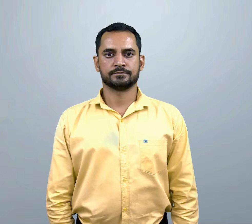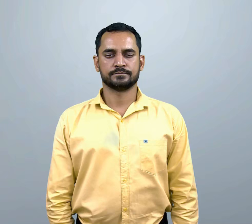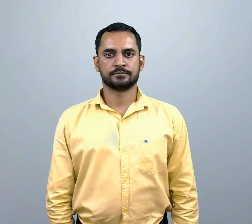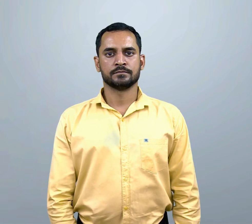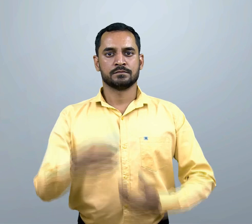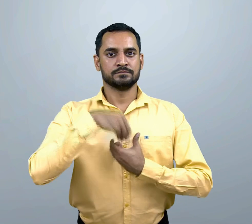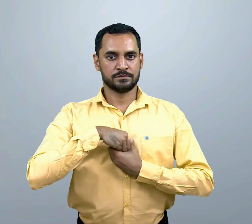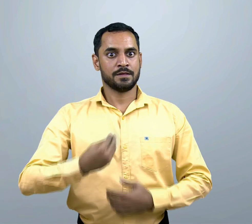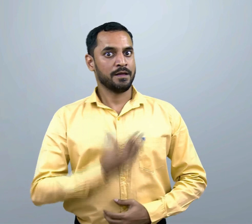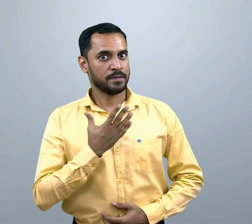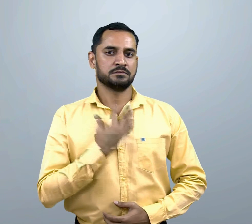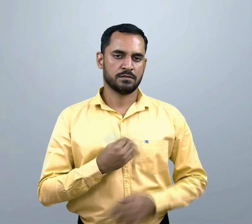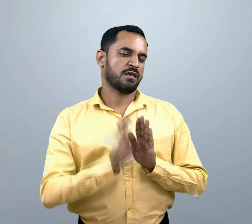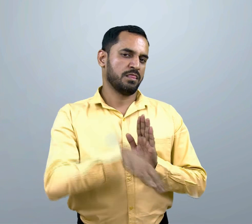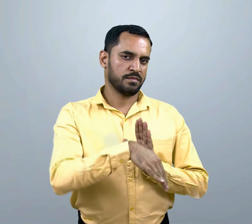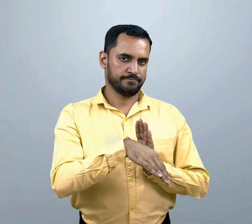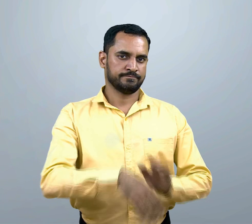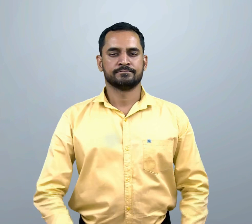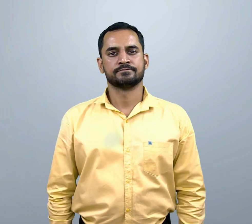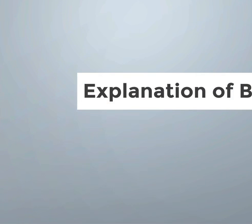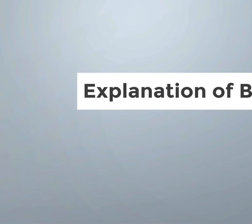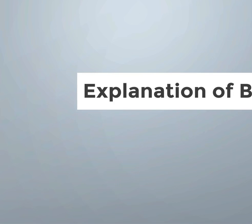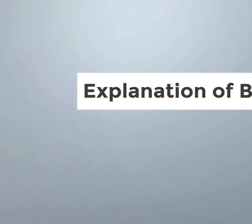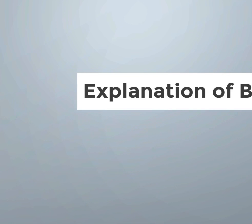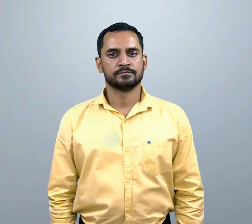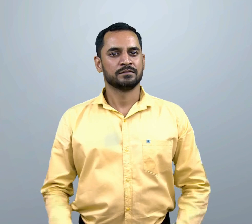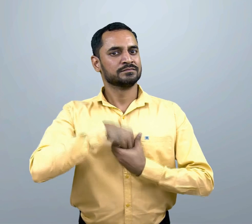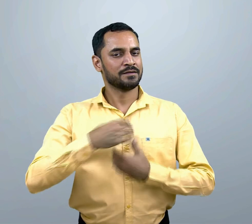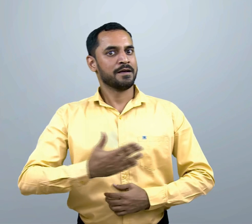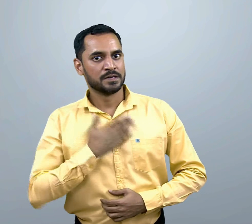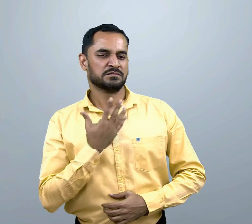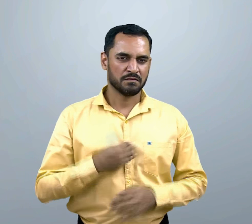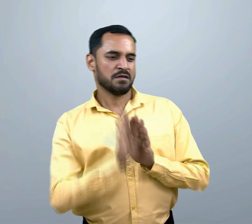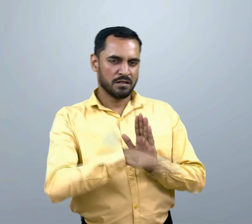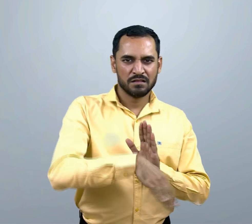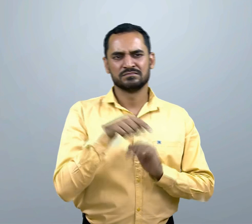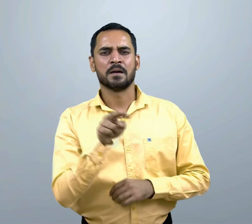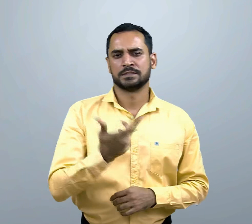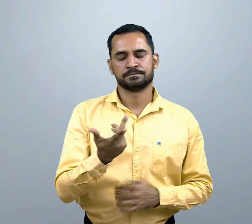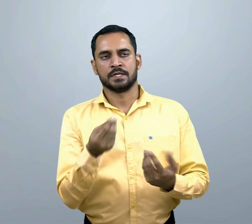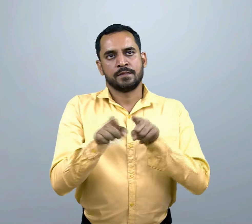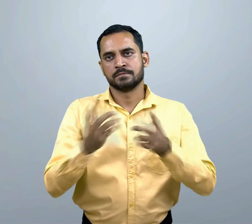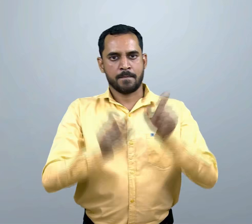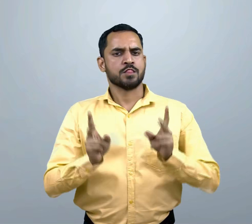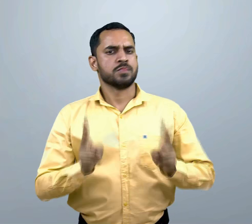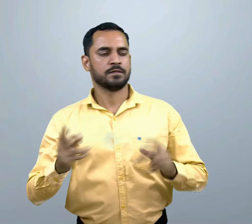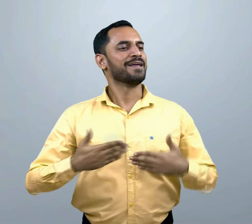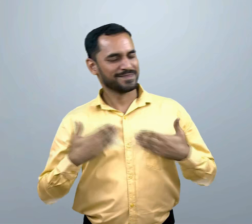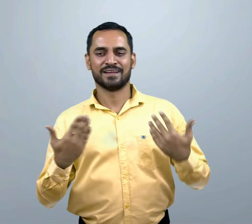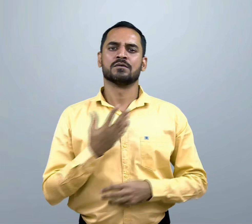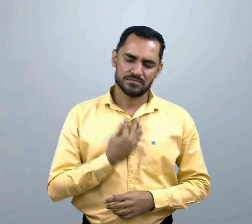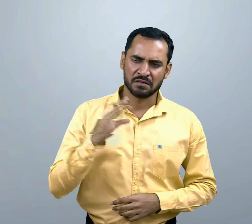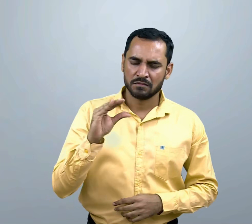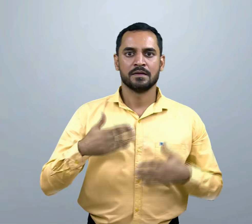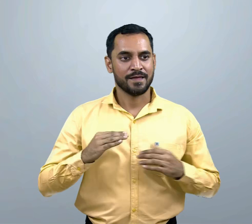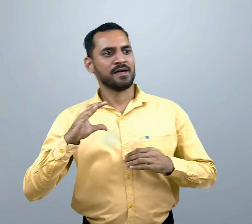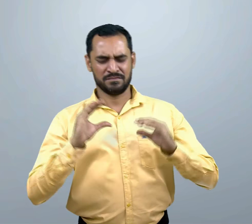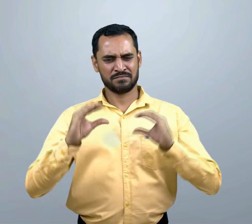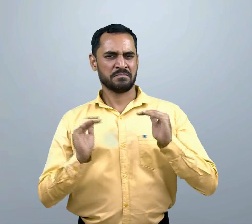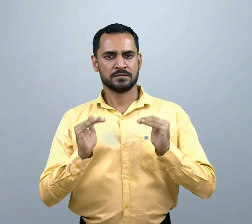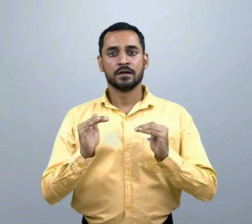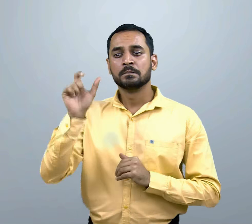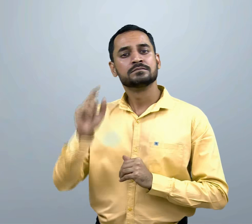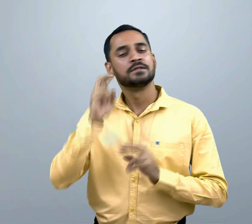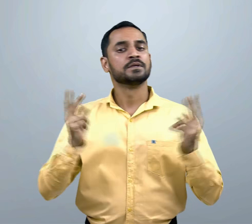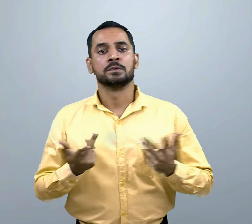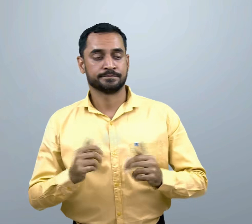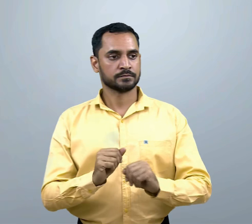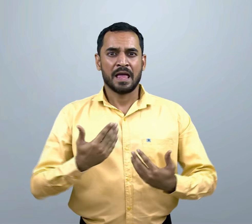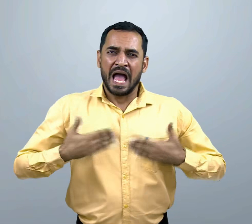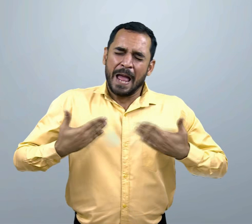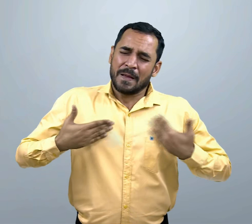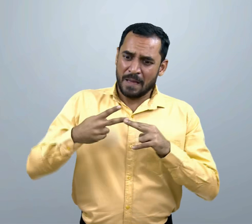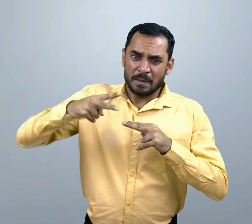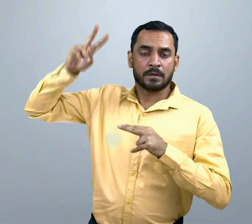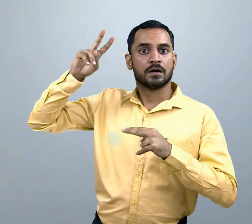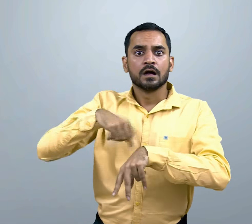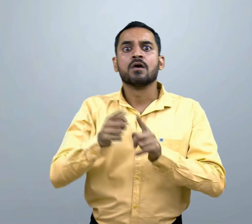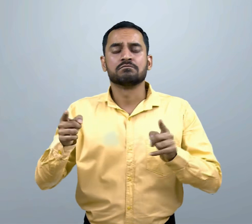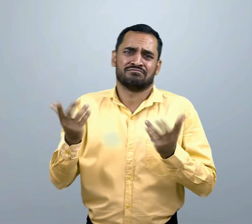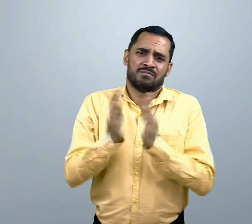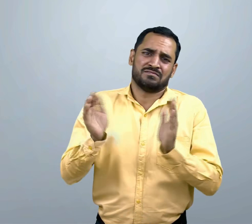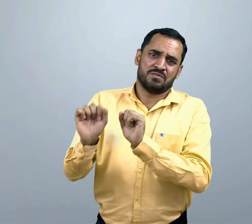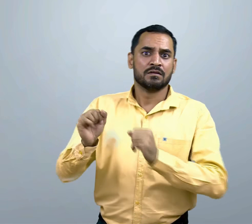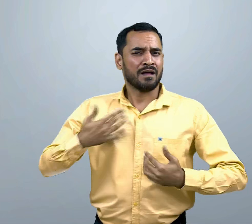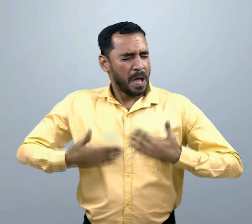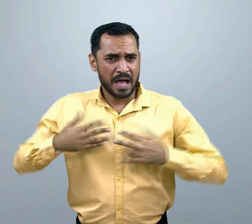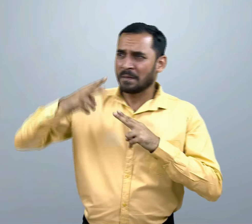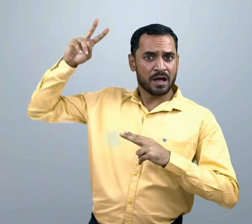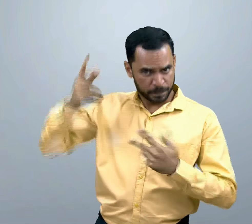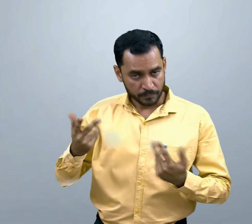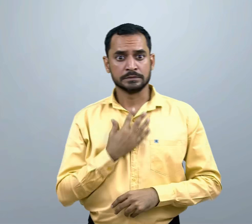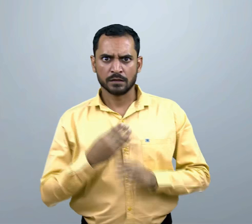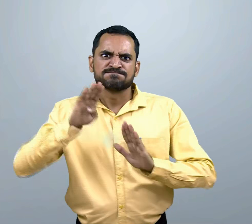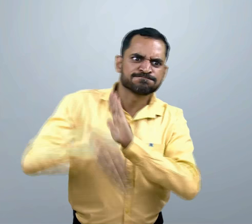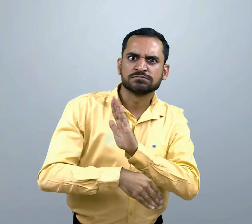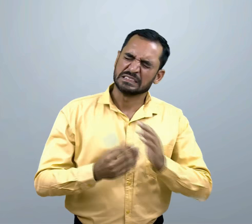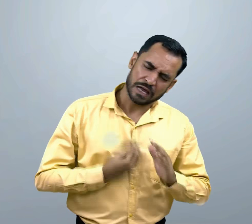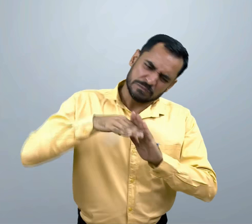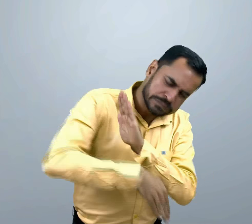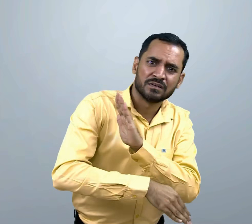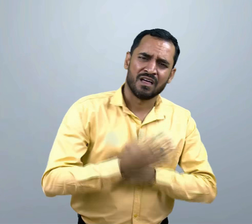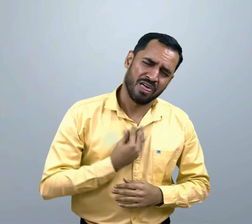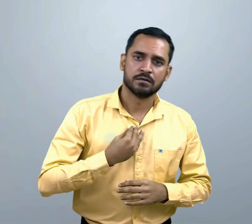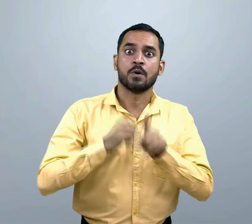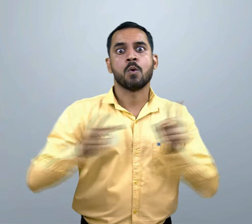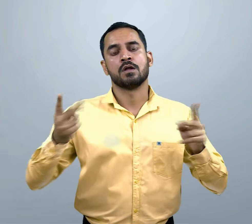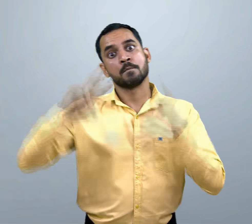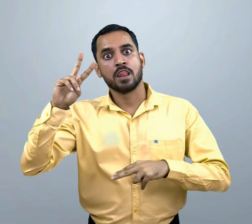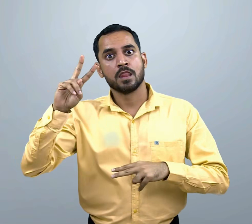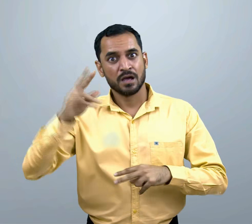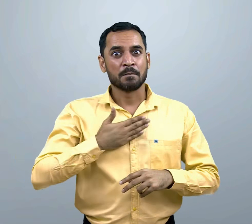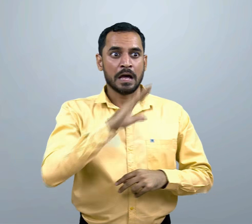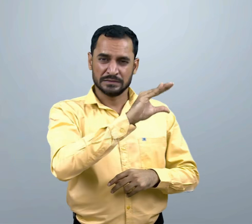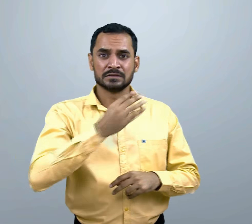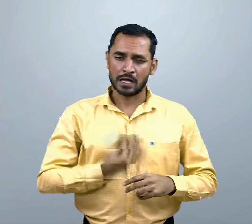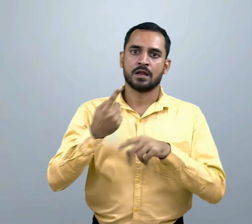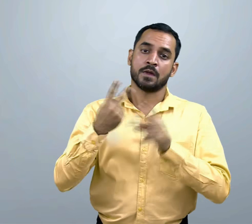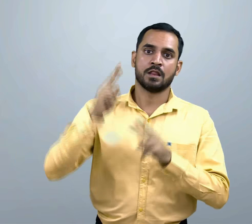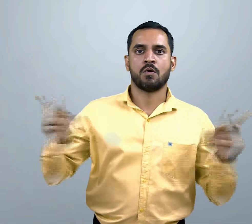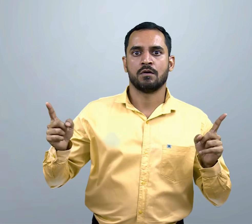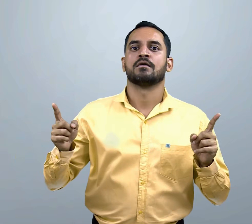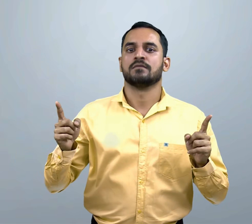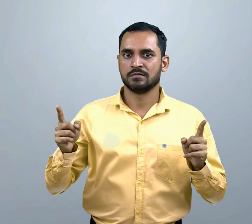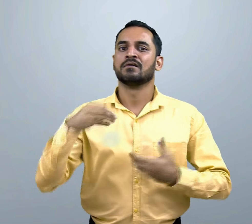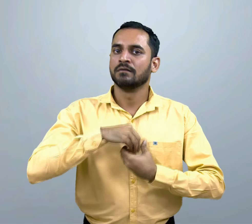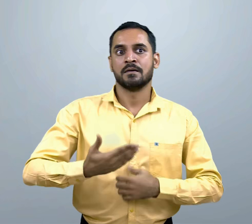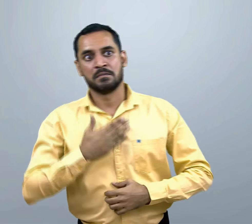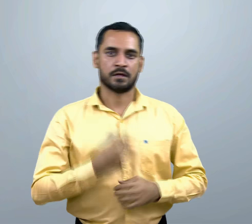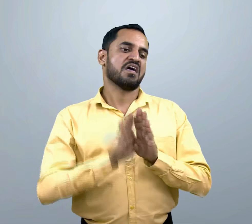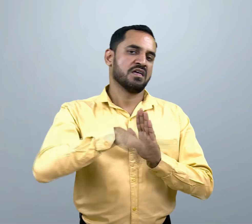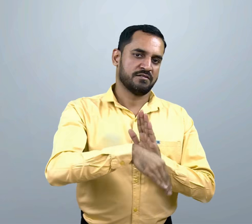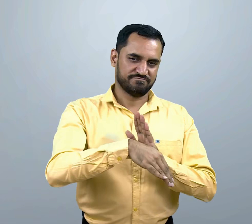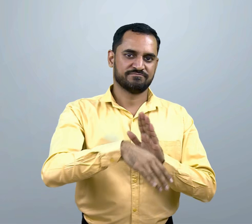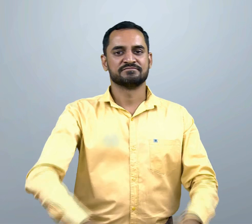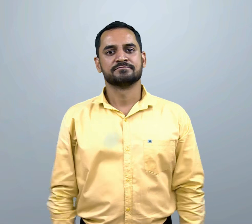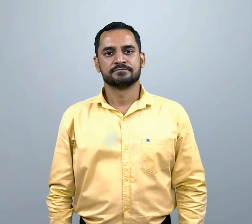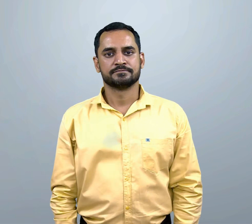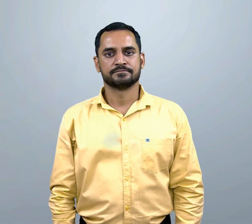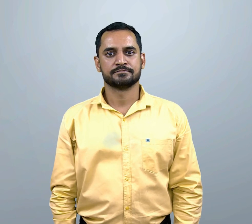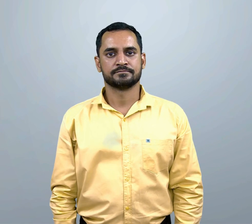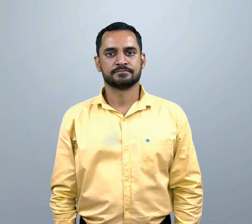Bipolar disorder